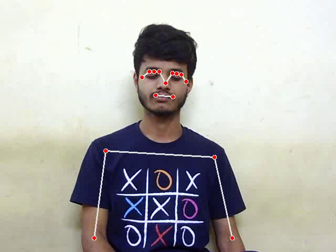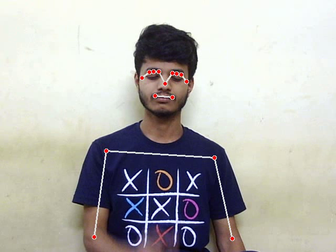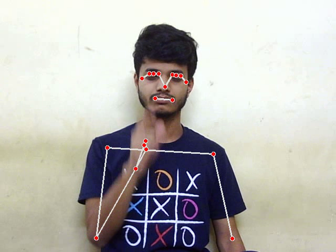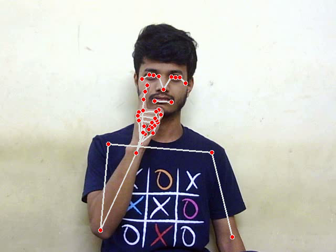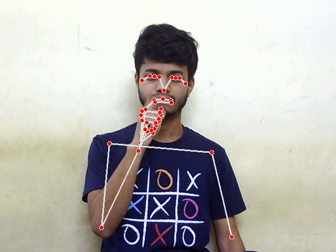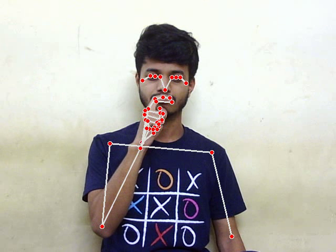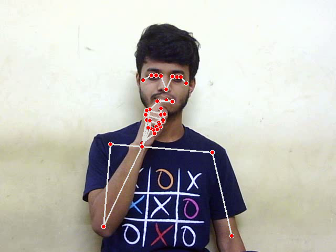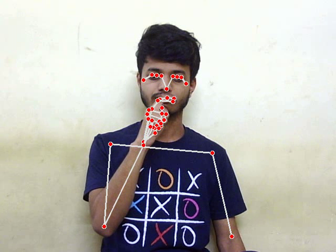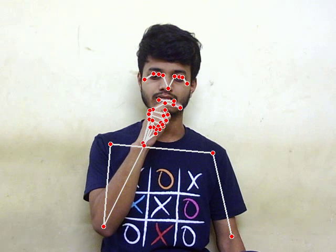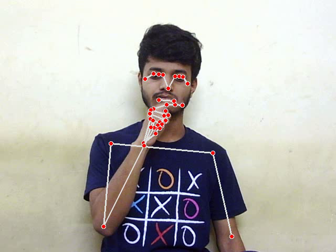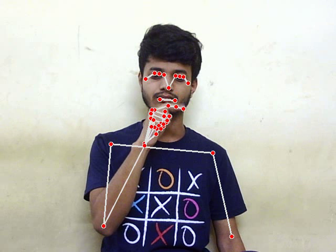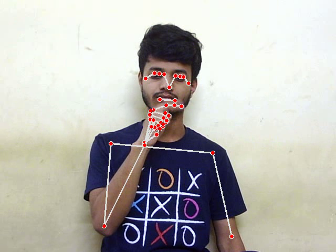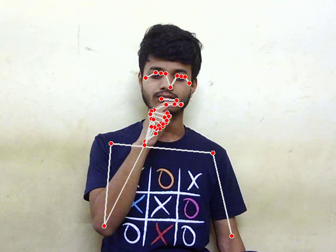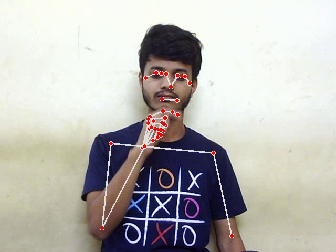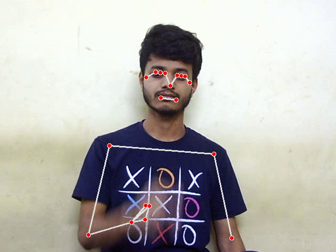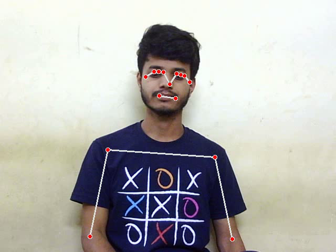who